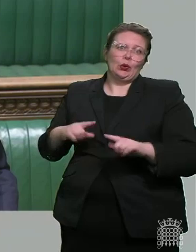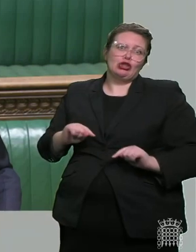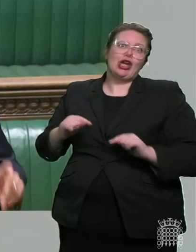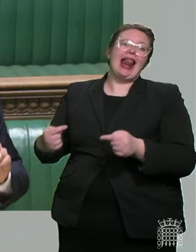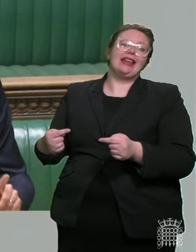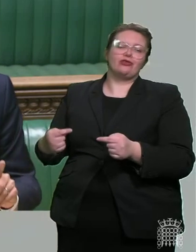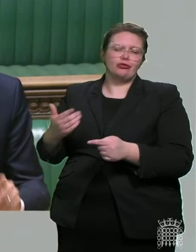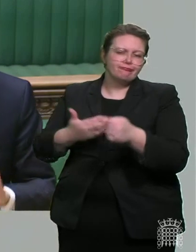And this Budget does one other